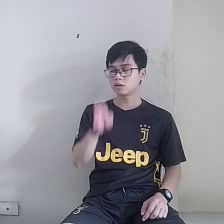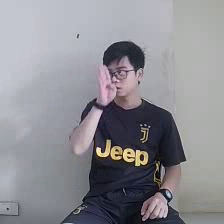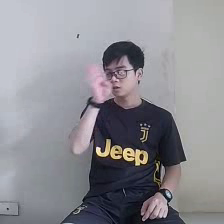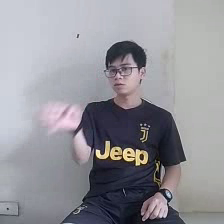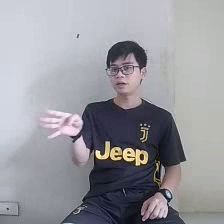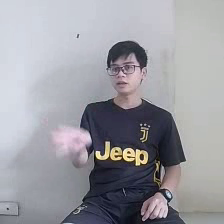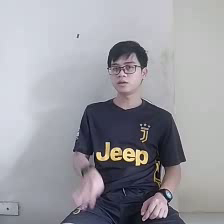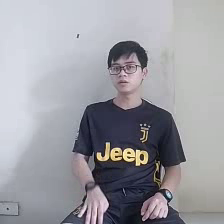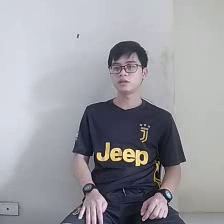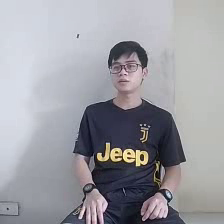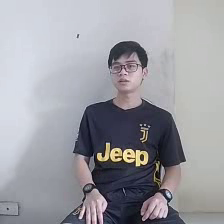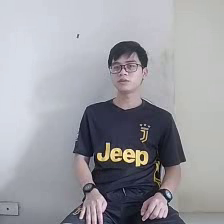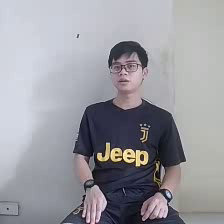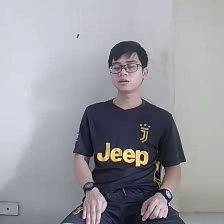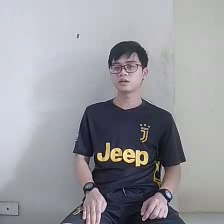Nôn ói